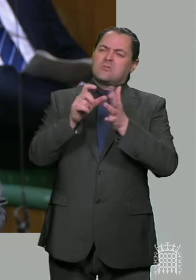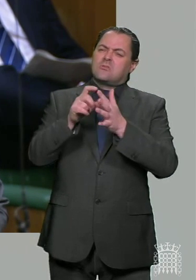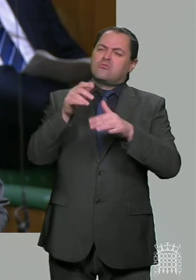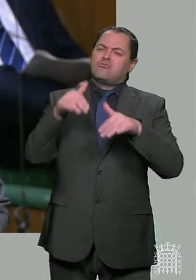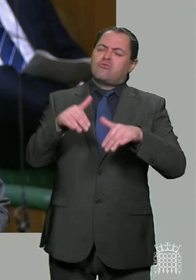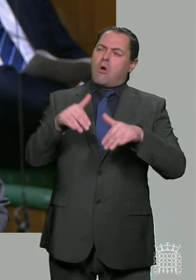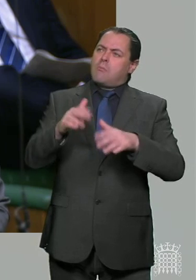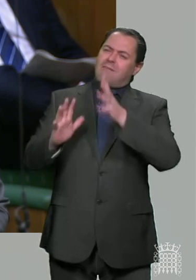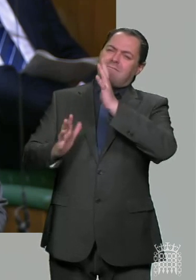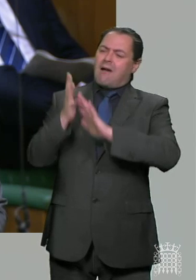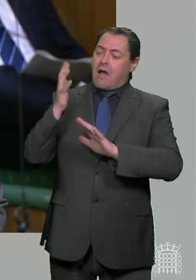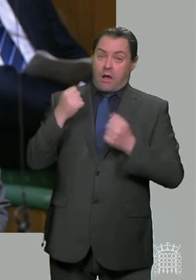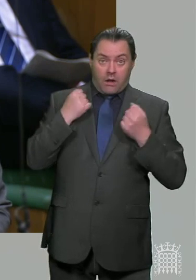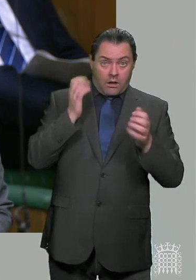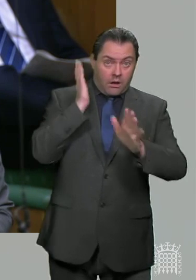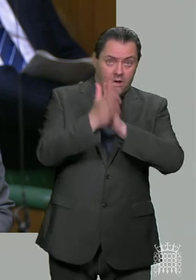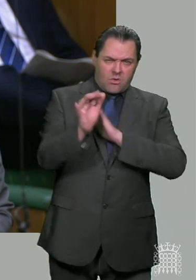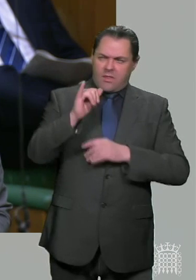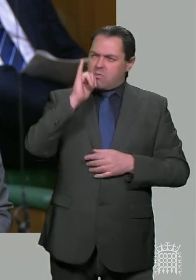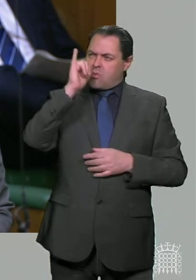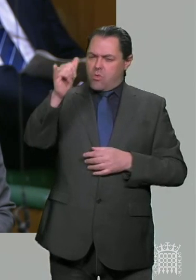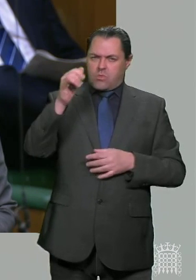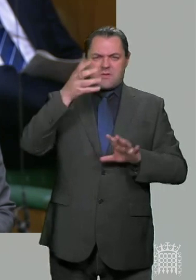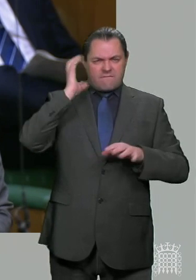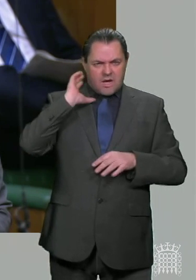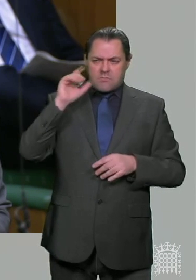Did they drive past? No. They rang the fire brigade.